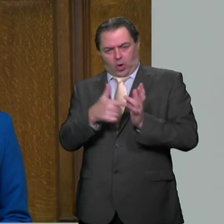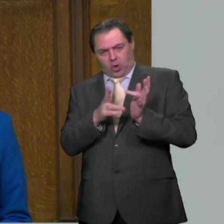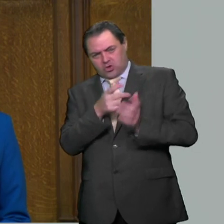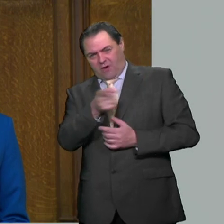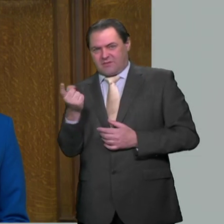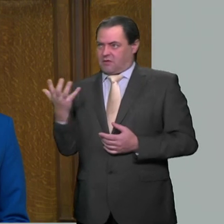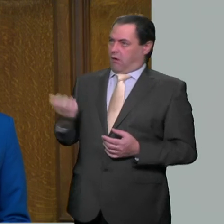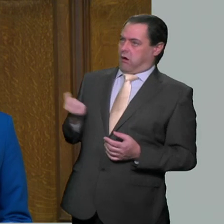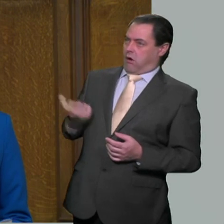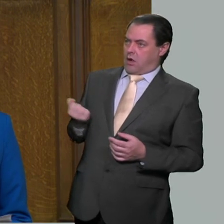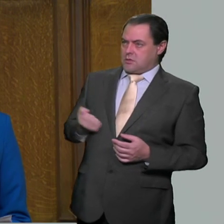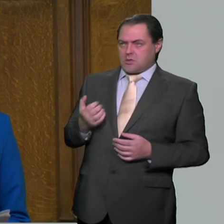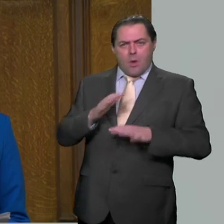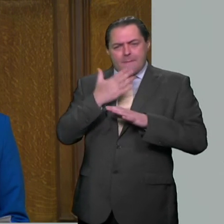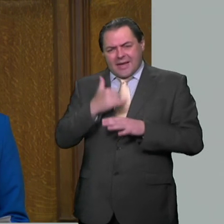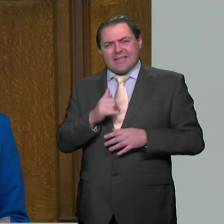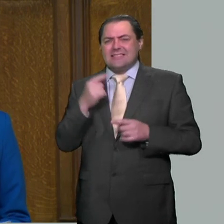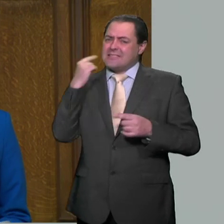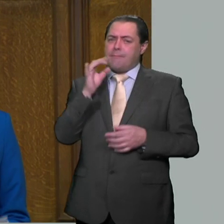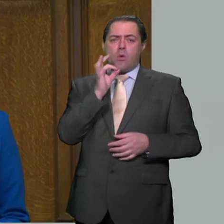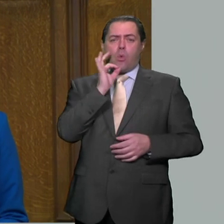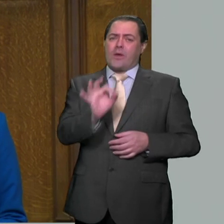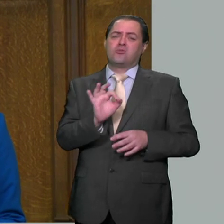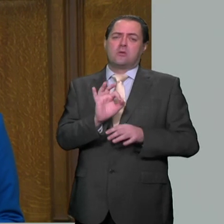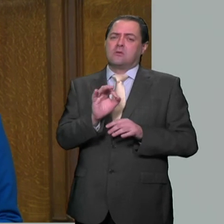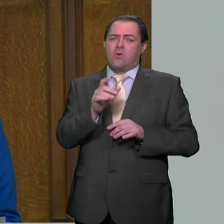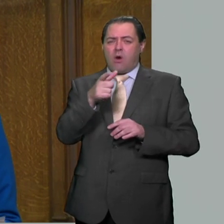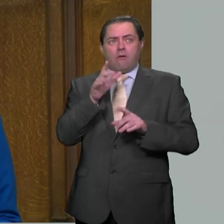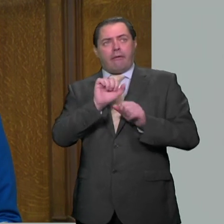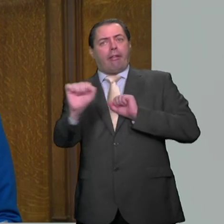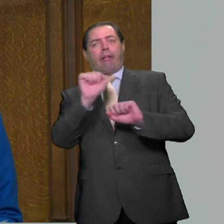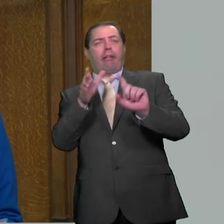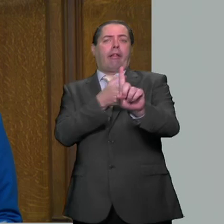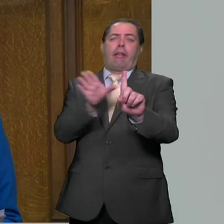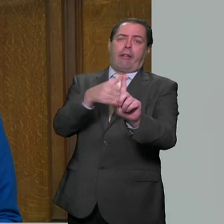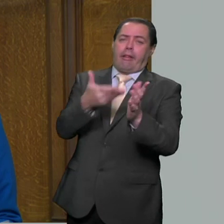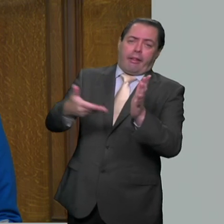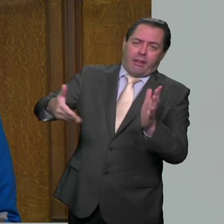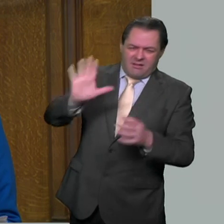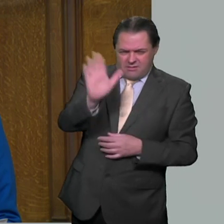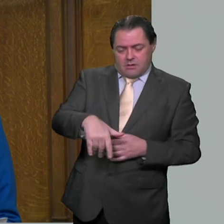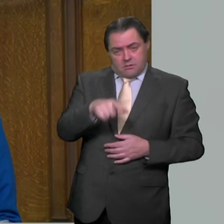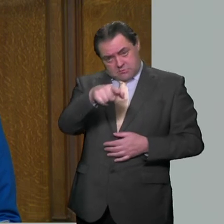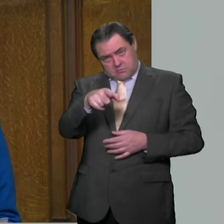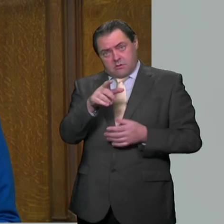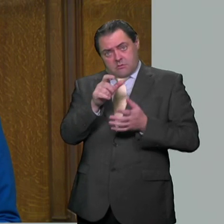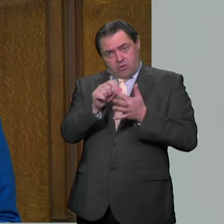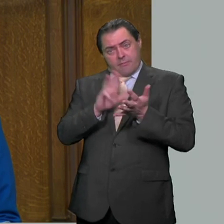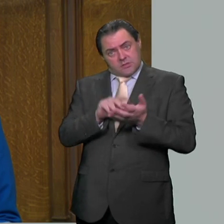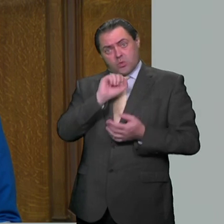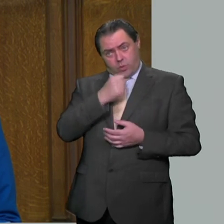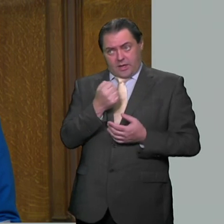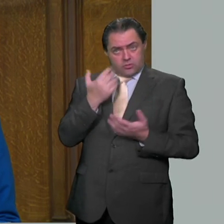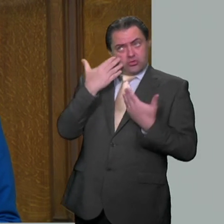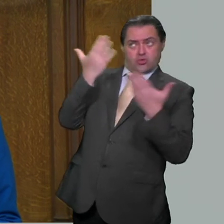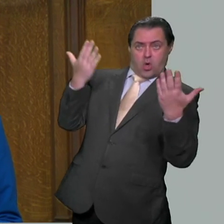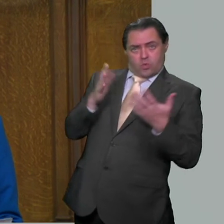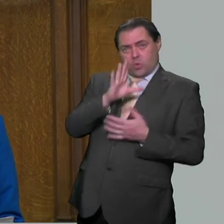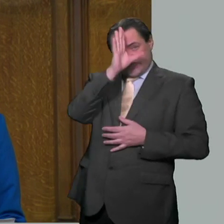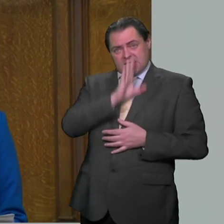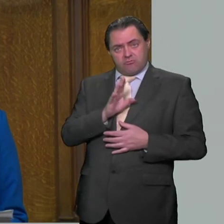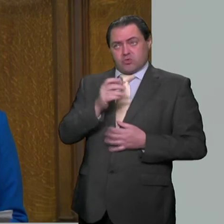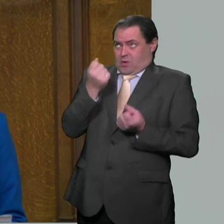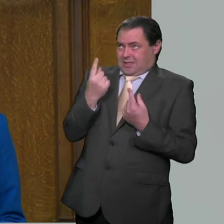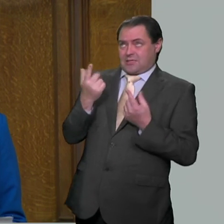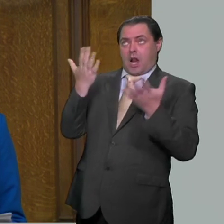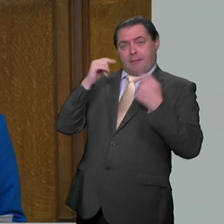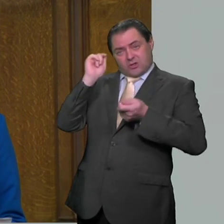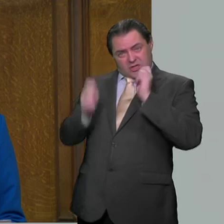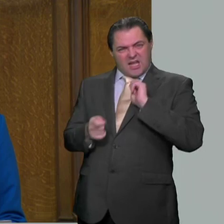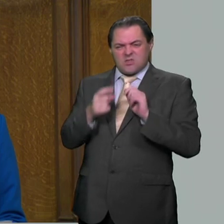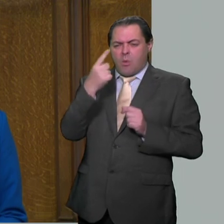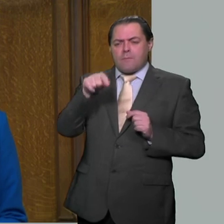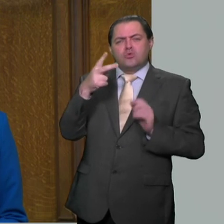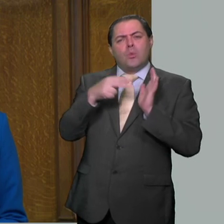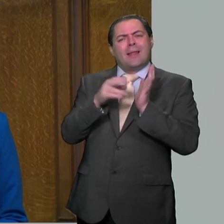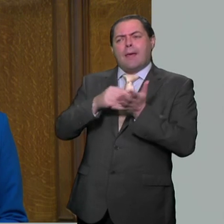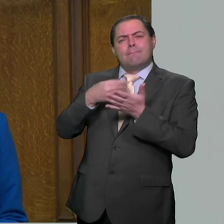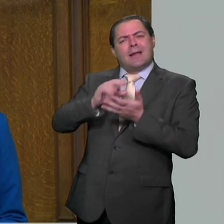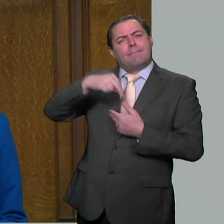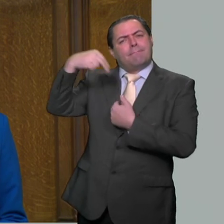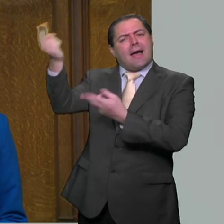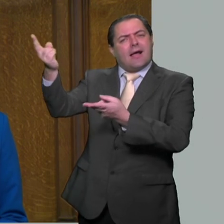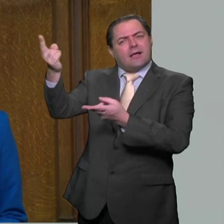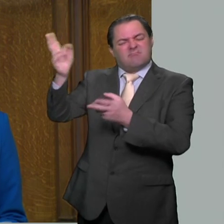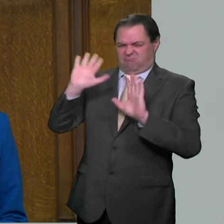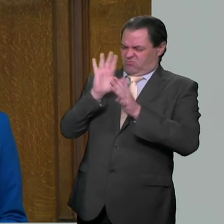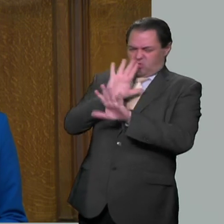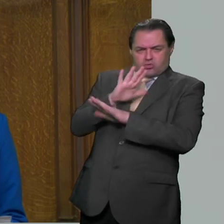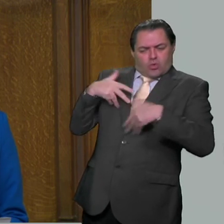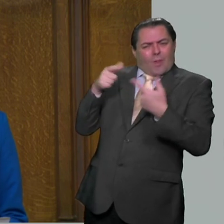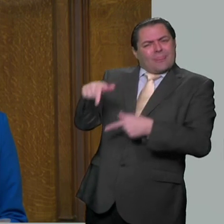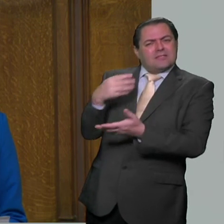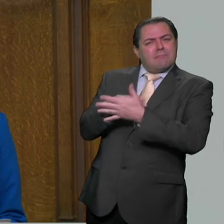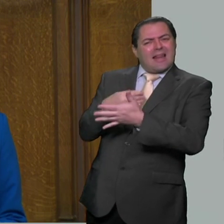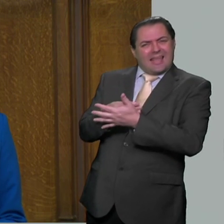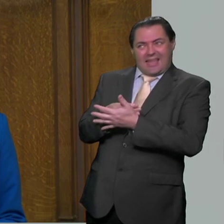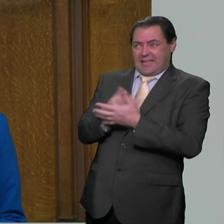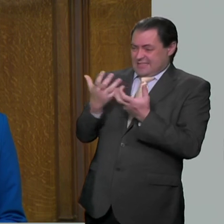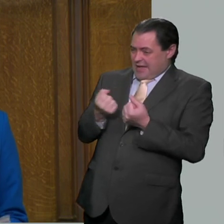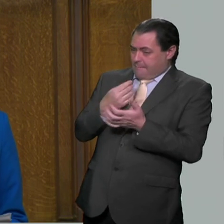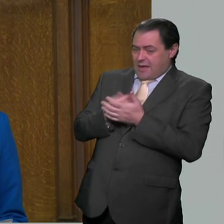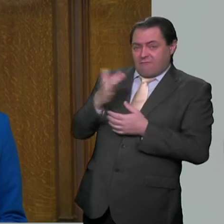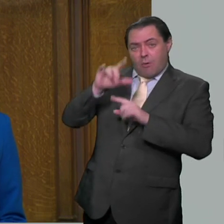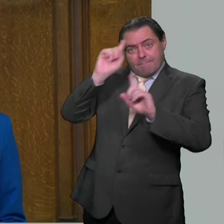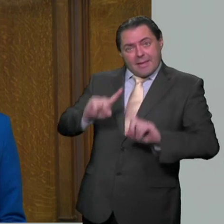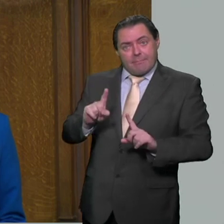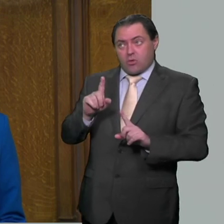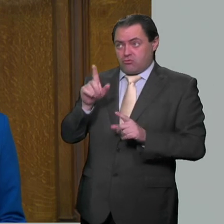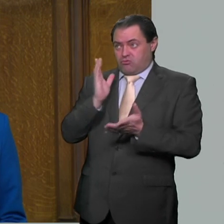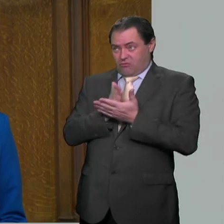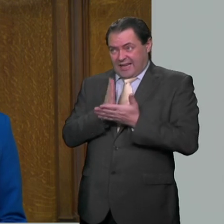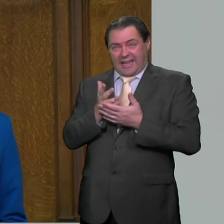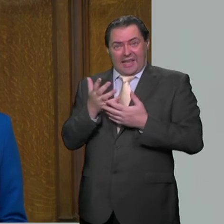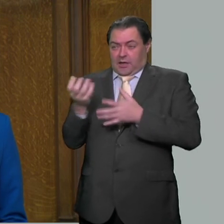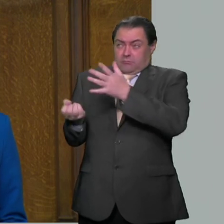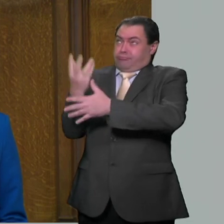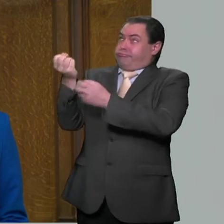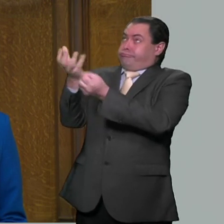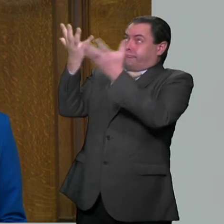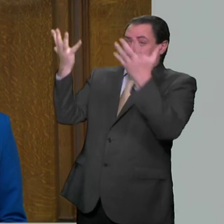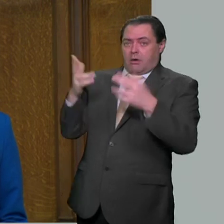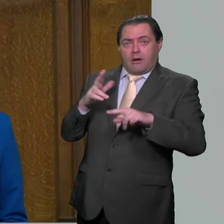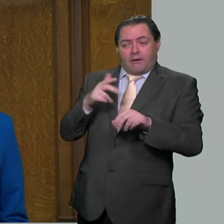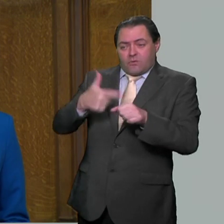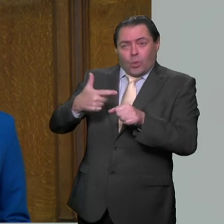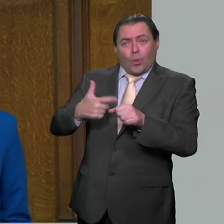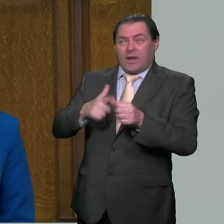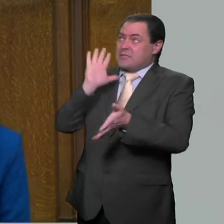So, a simple question, no waffling or dodging the issue: on the eve of COP26, will the Prime Minister demonstrate that he is serious about tackling the climate emergency by paying back that money and pledging that his party will never again take money and donations from the fossil-fuel companies that are burning our planet?